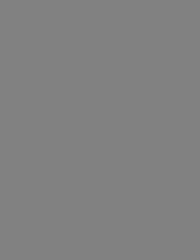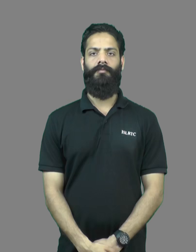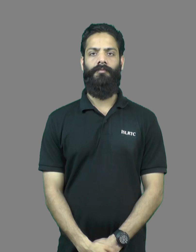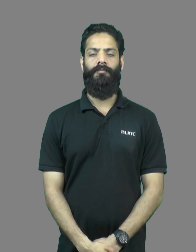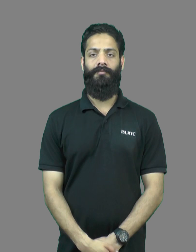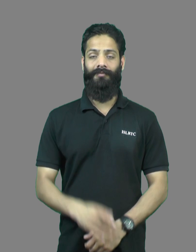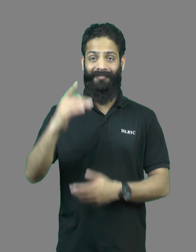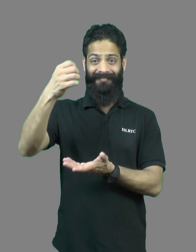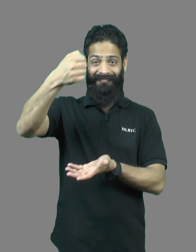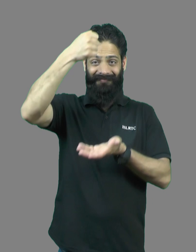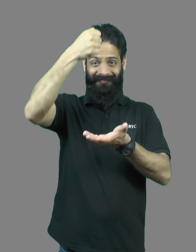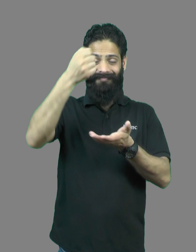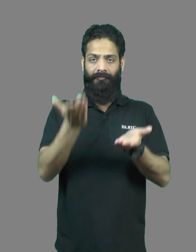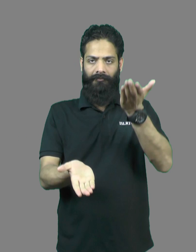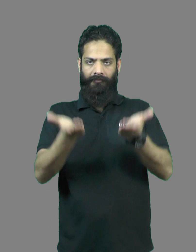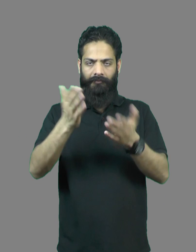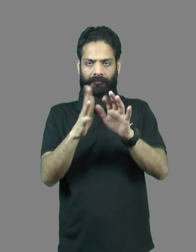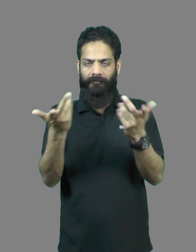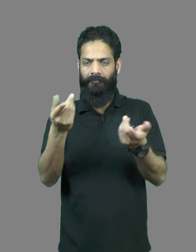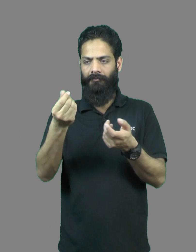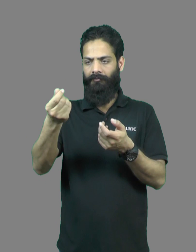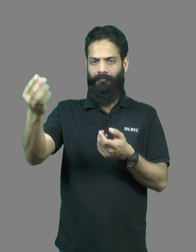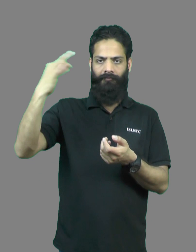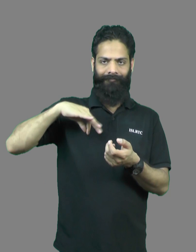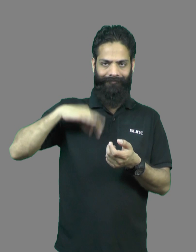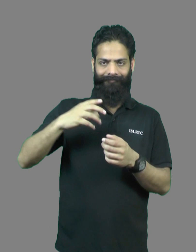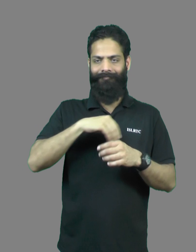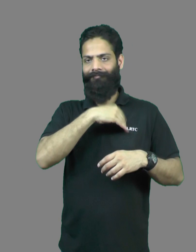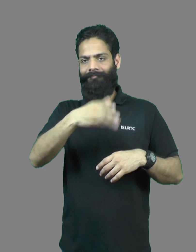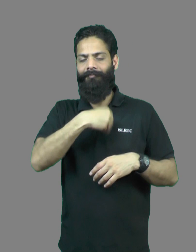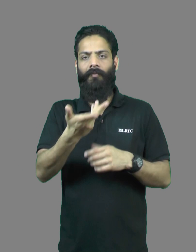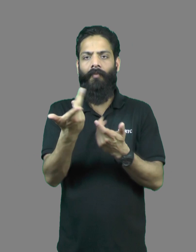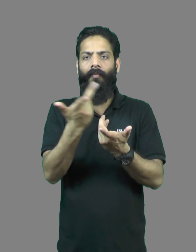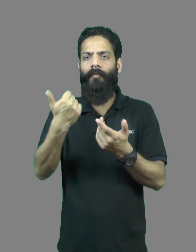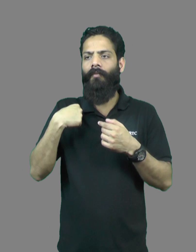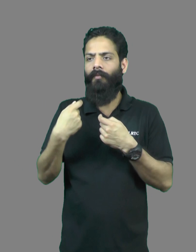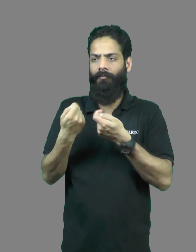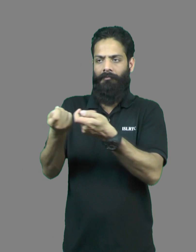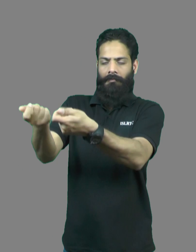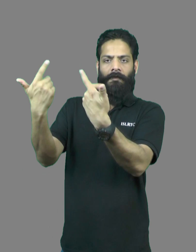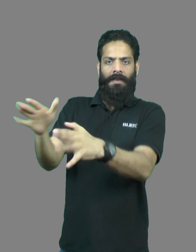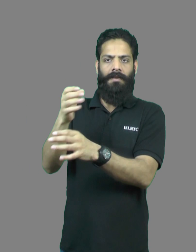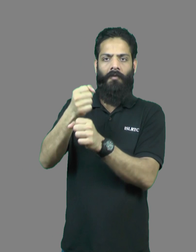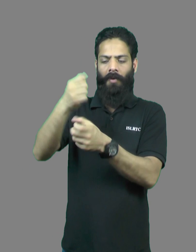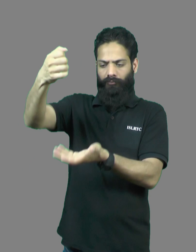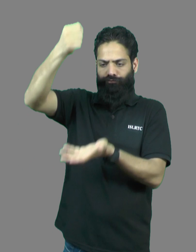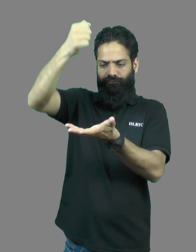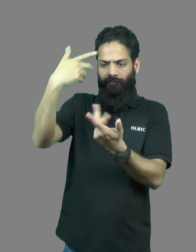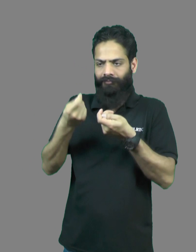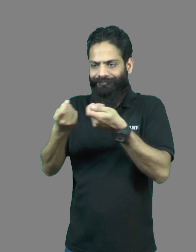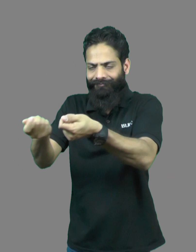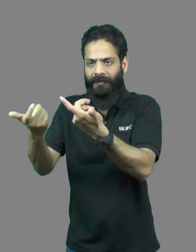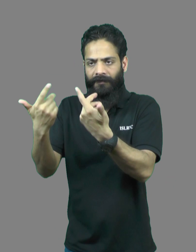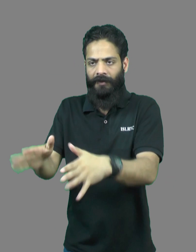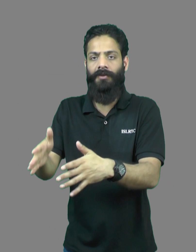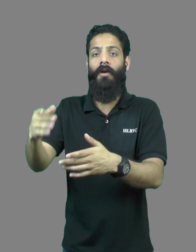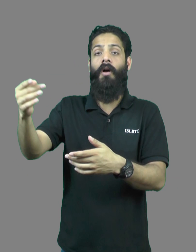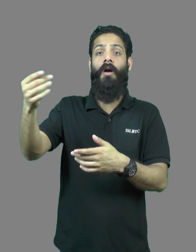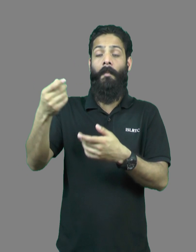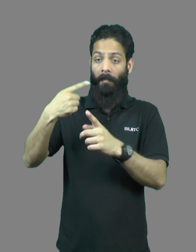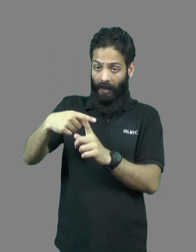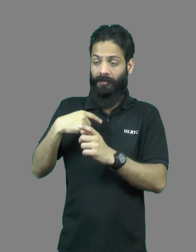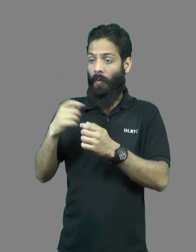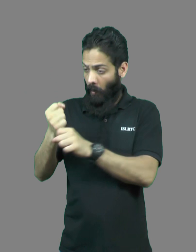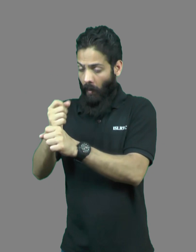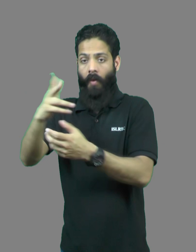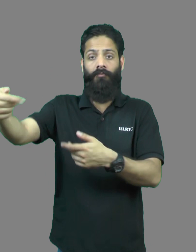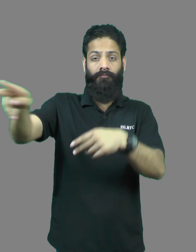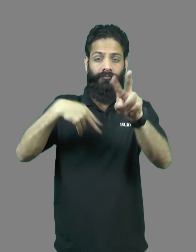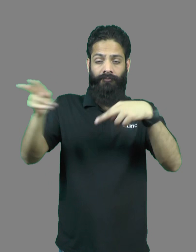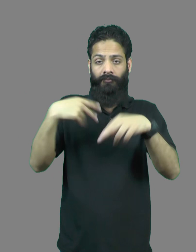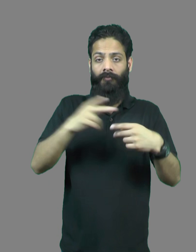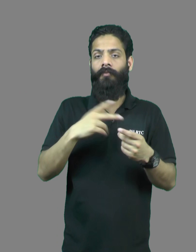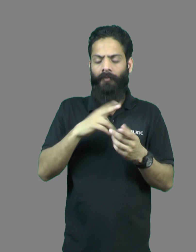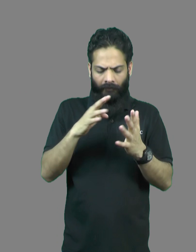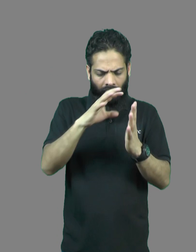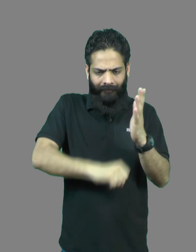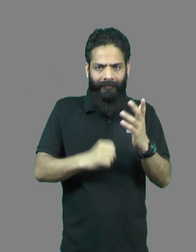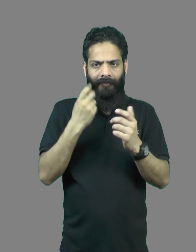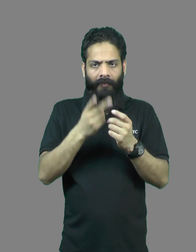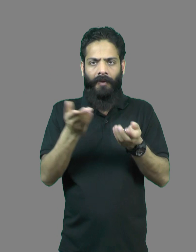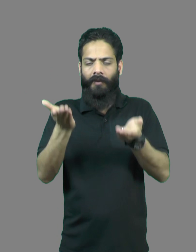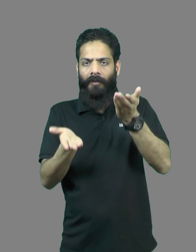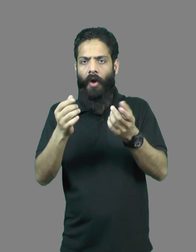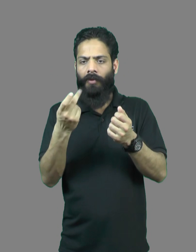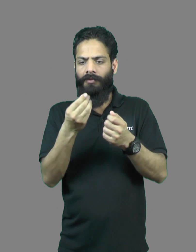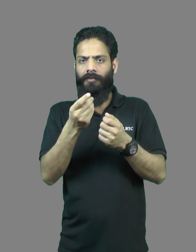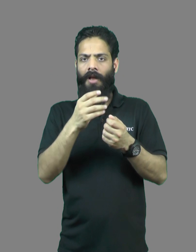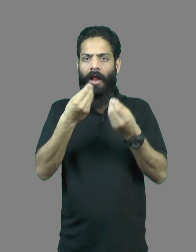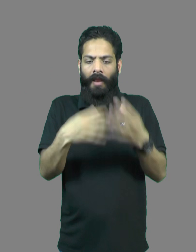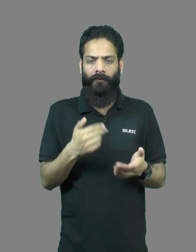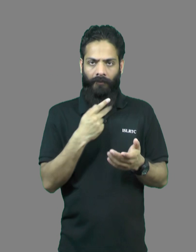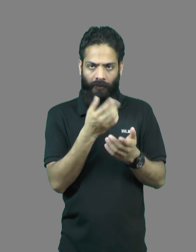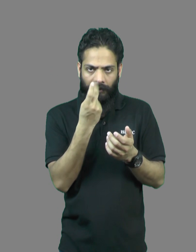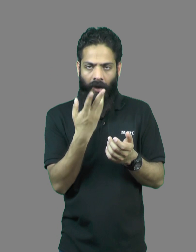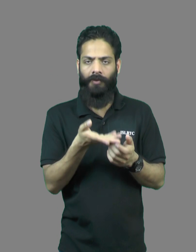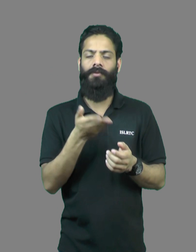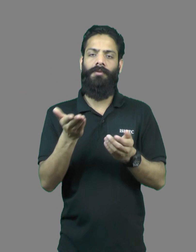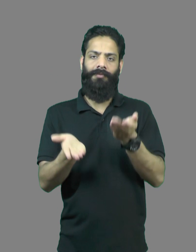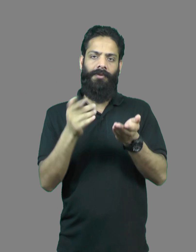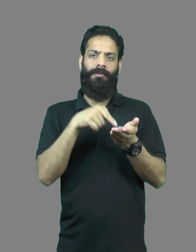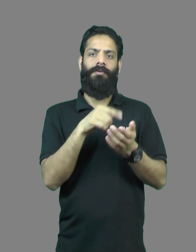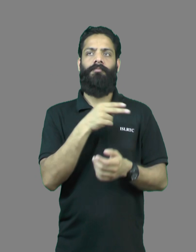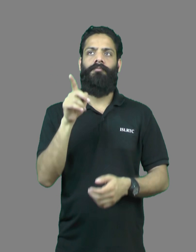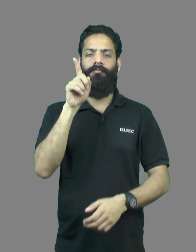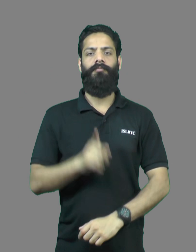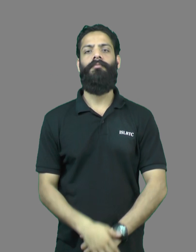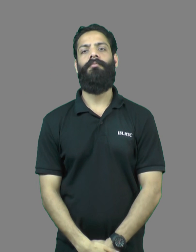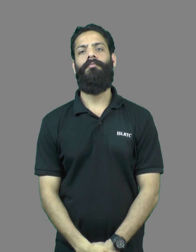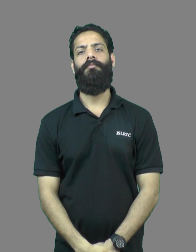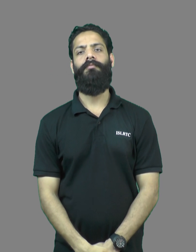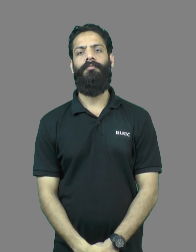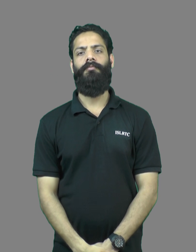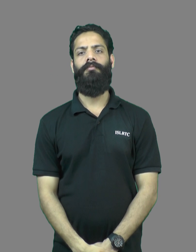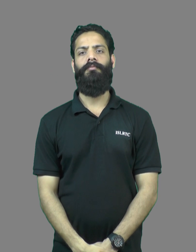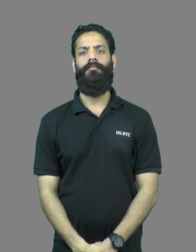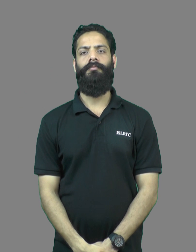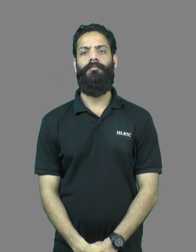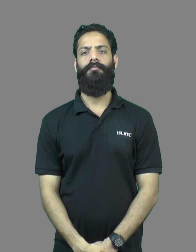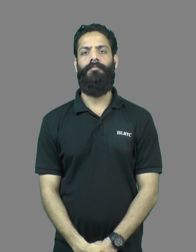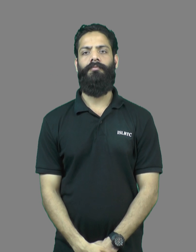Budget balance